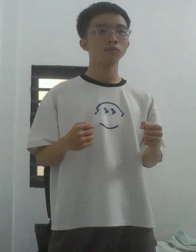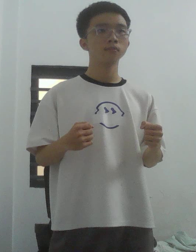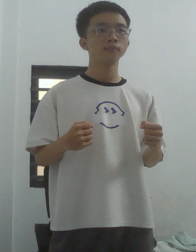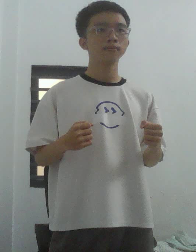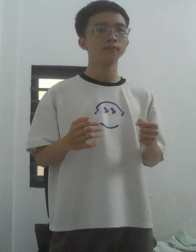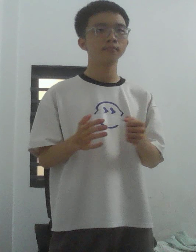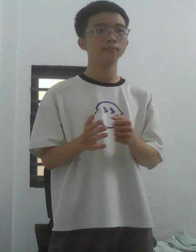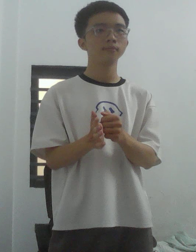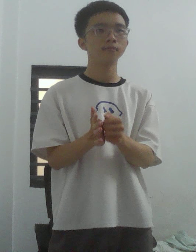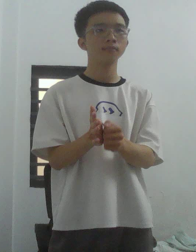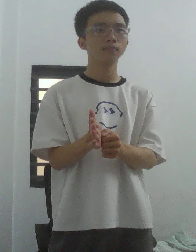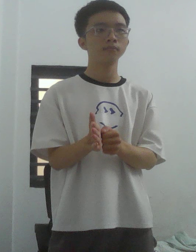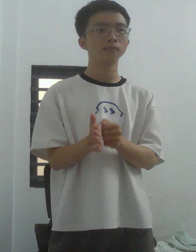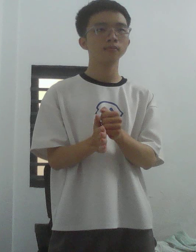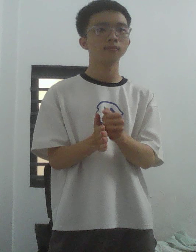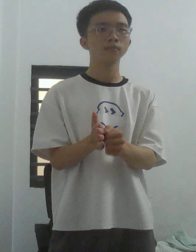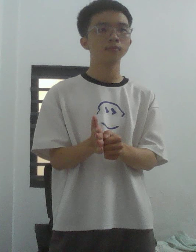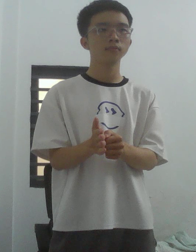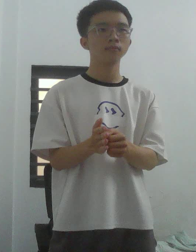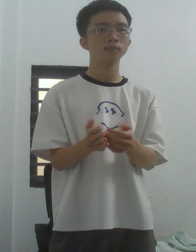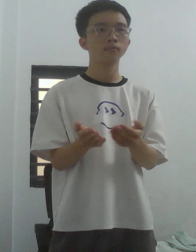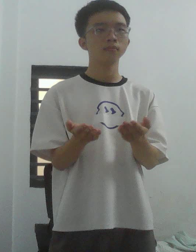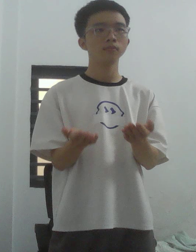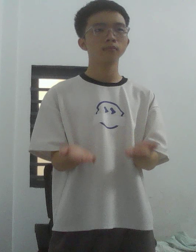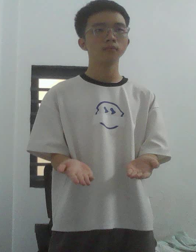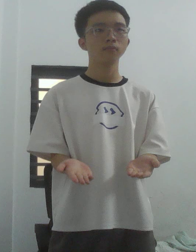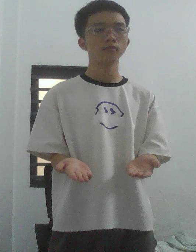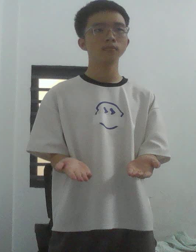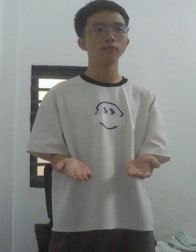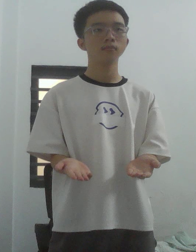thang nay